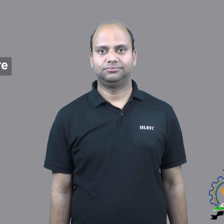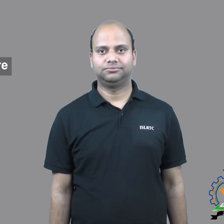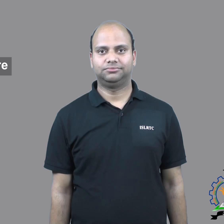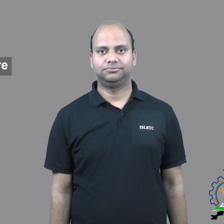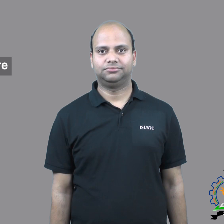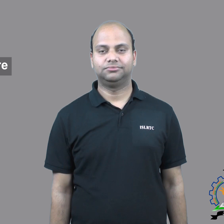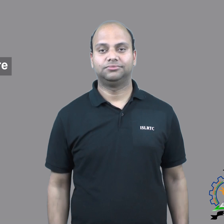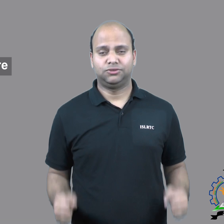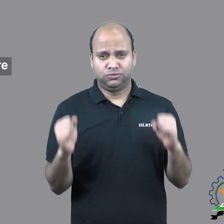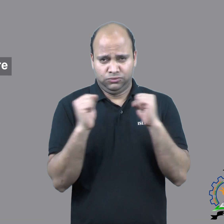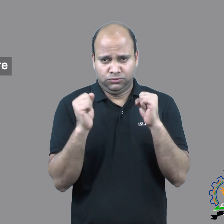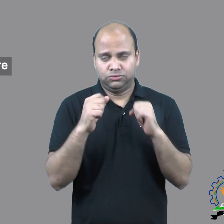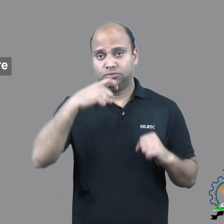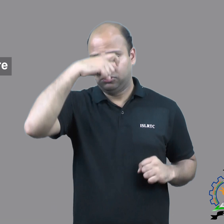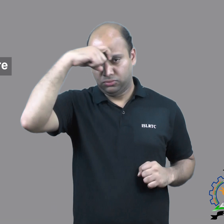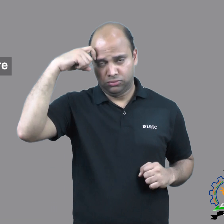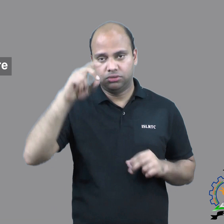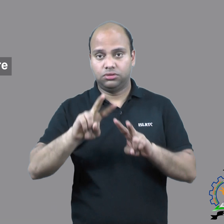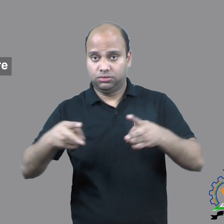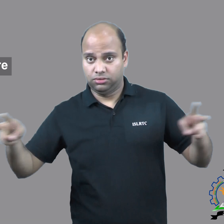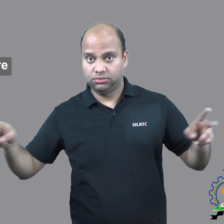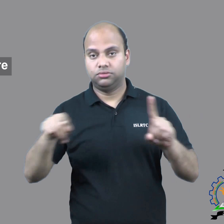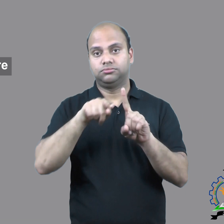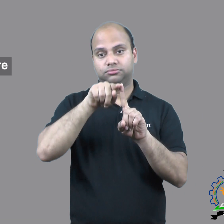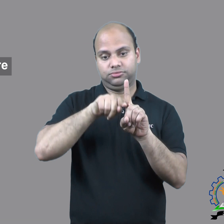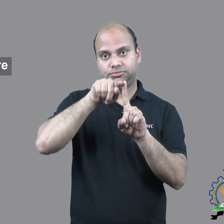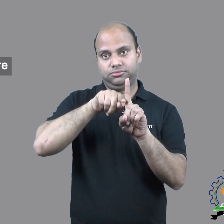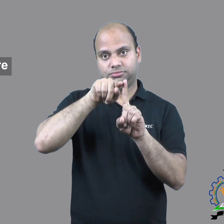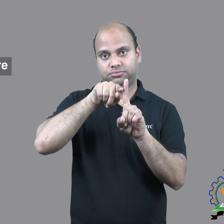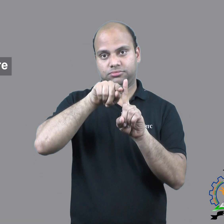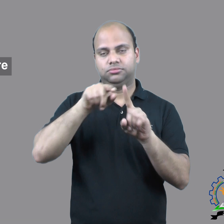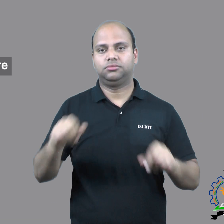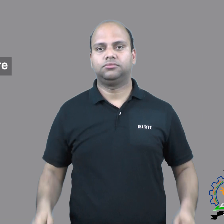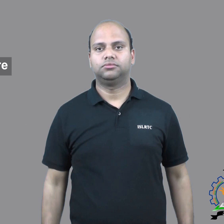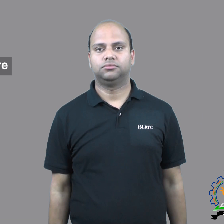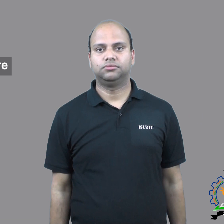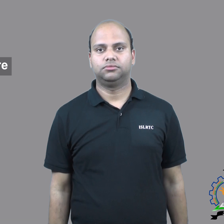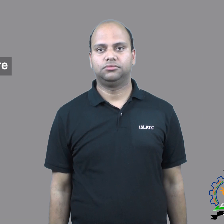Temperature